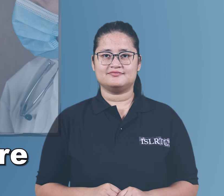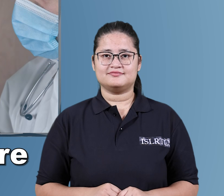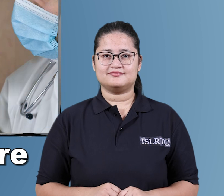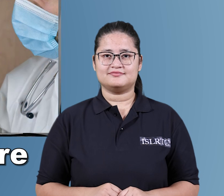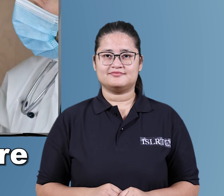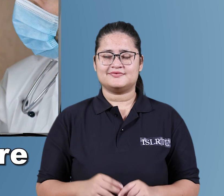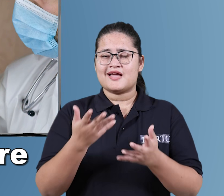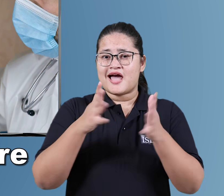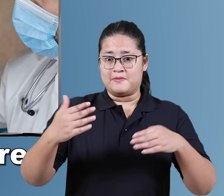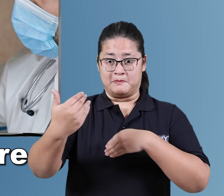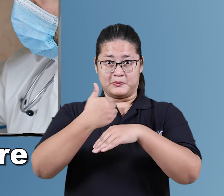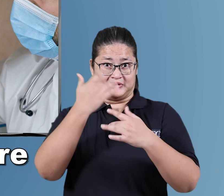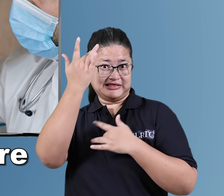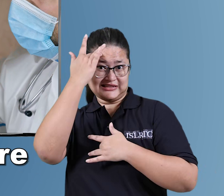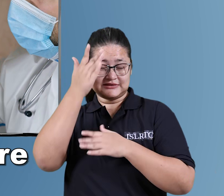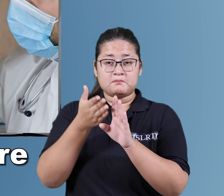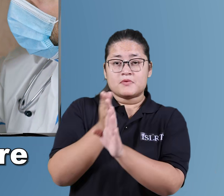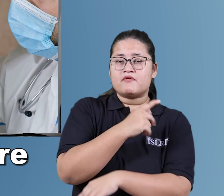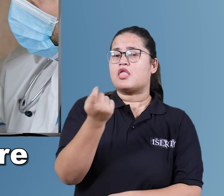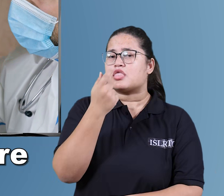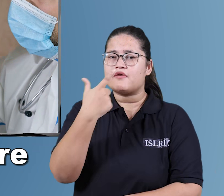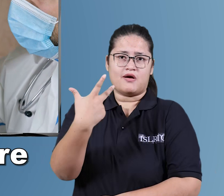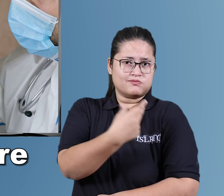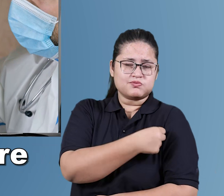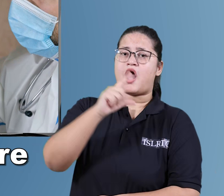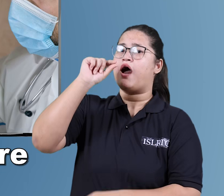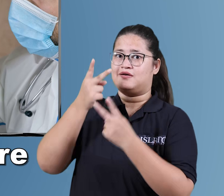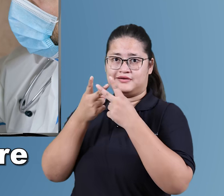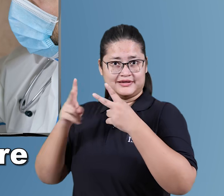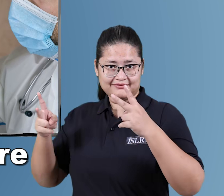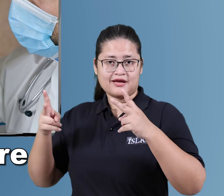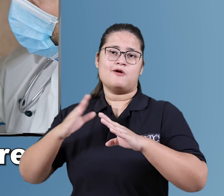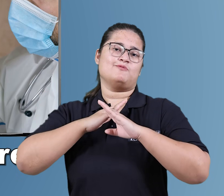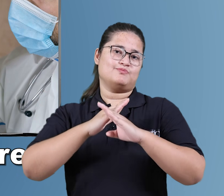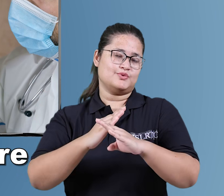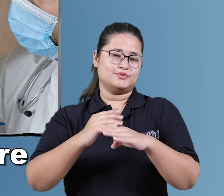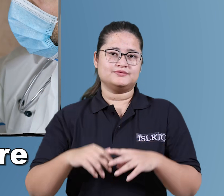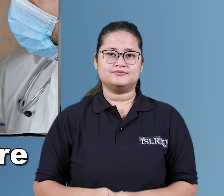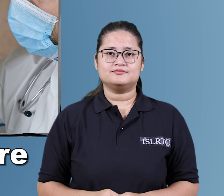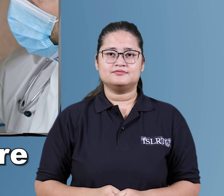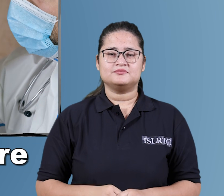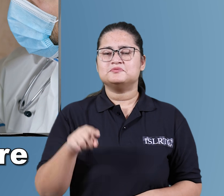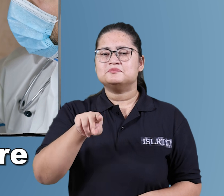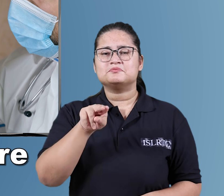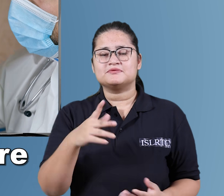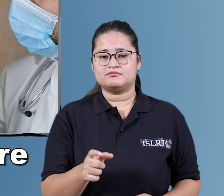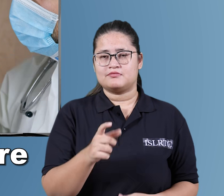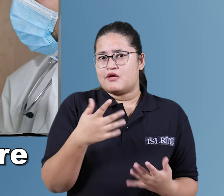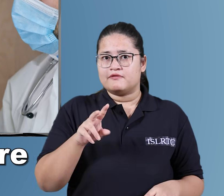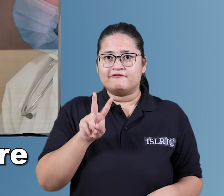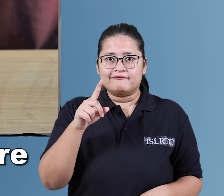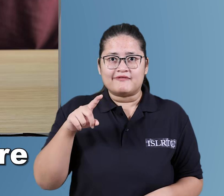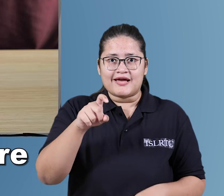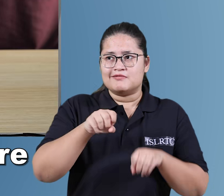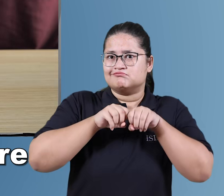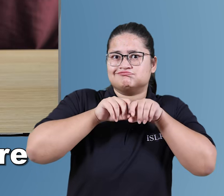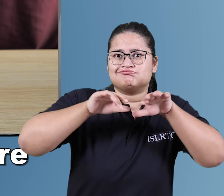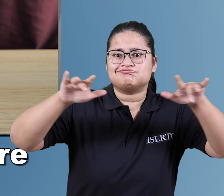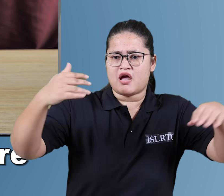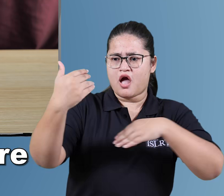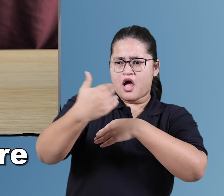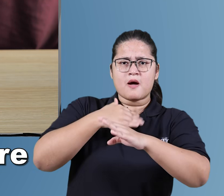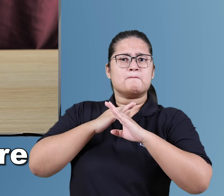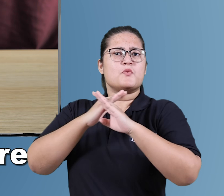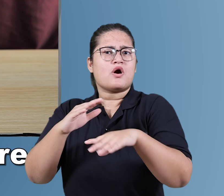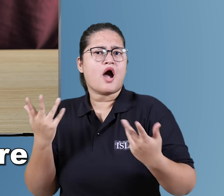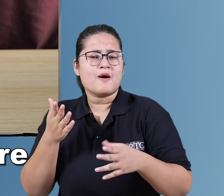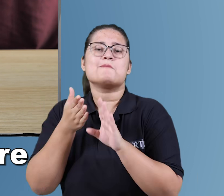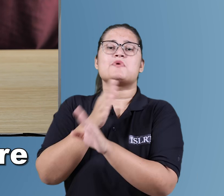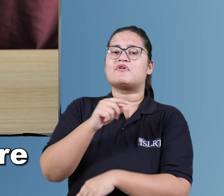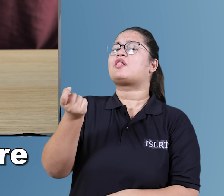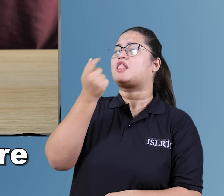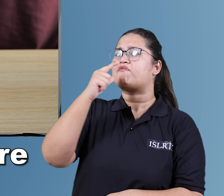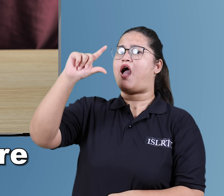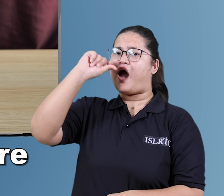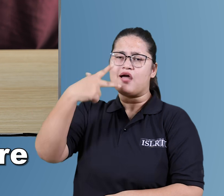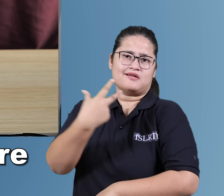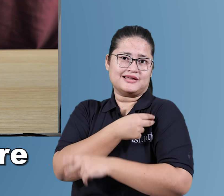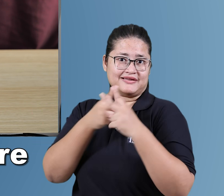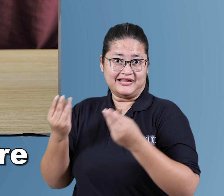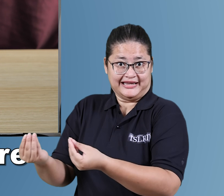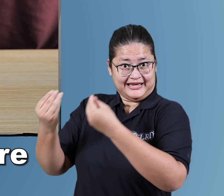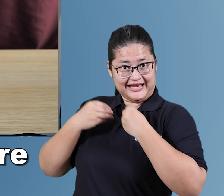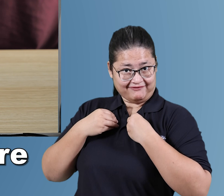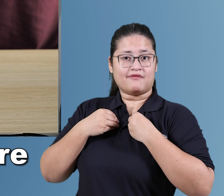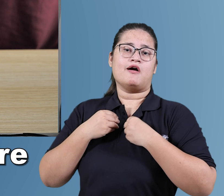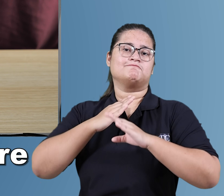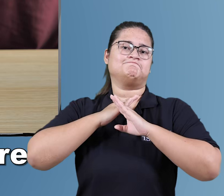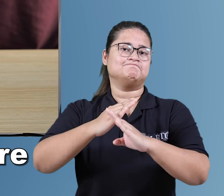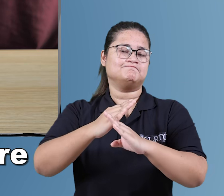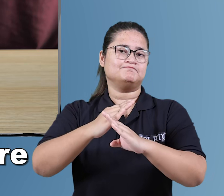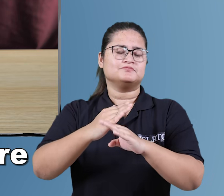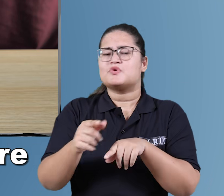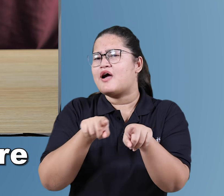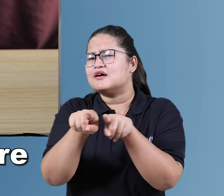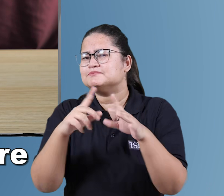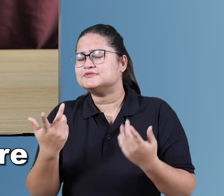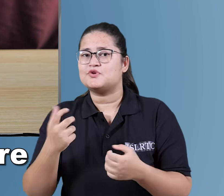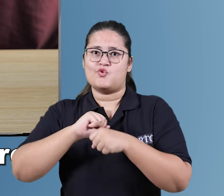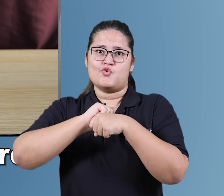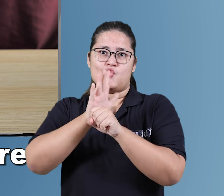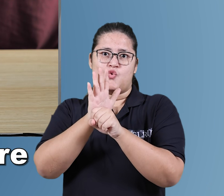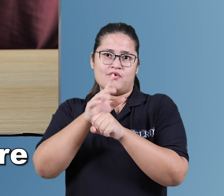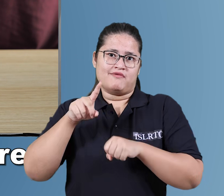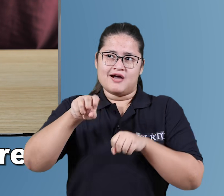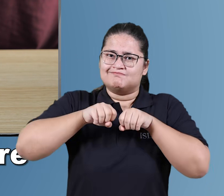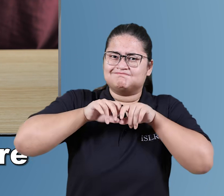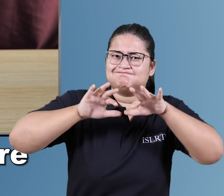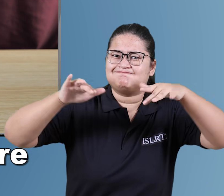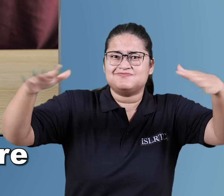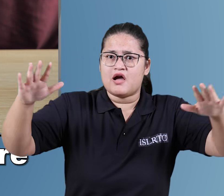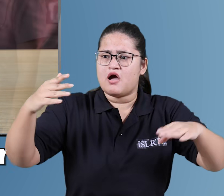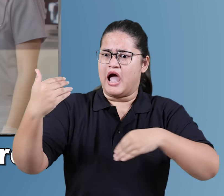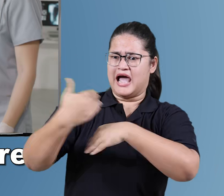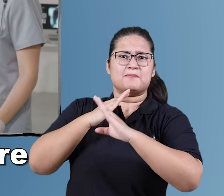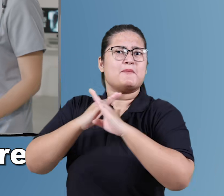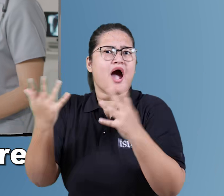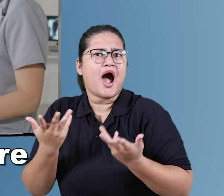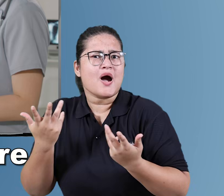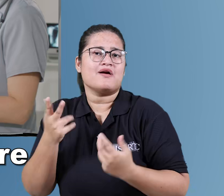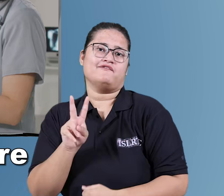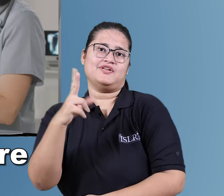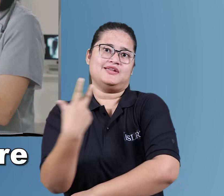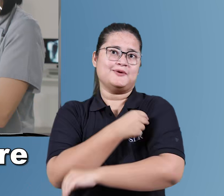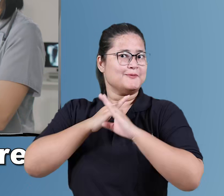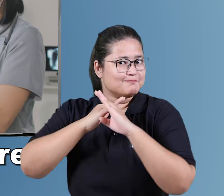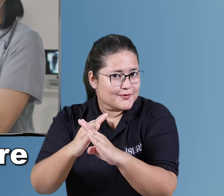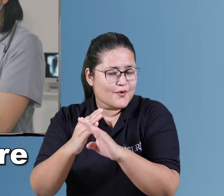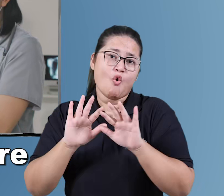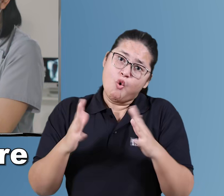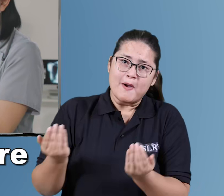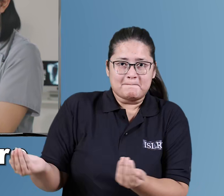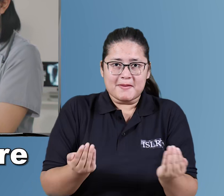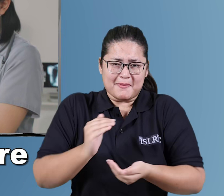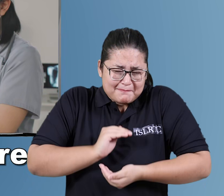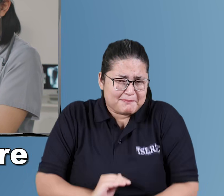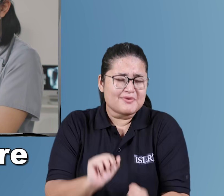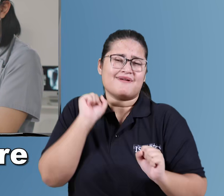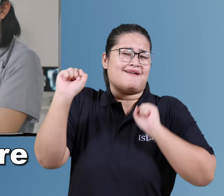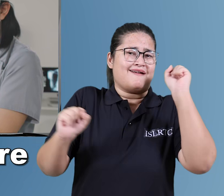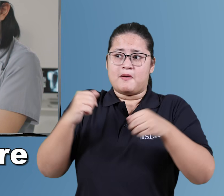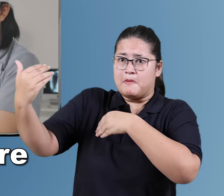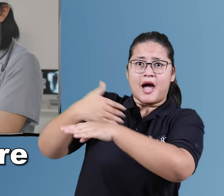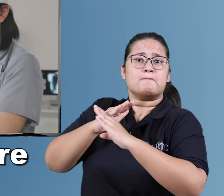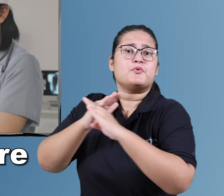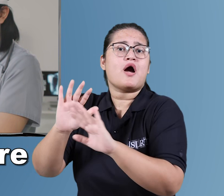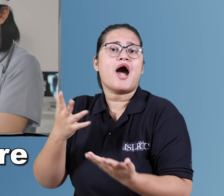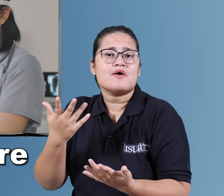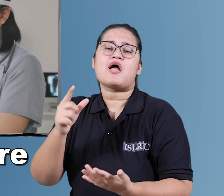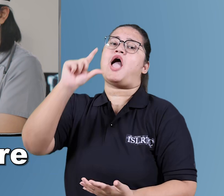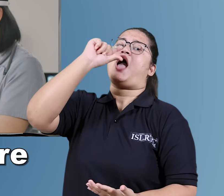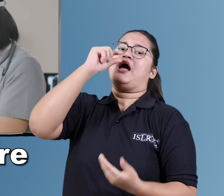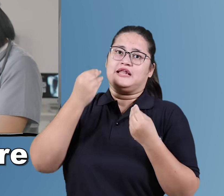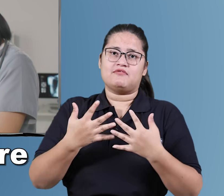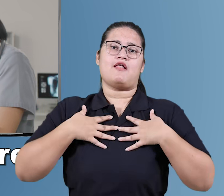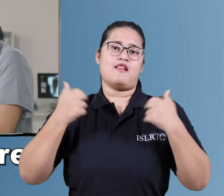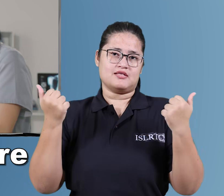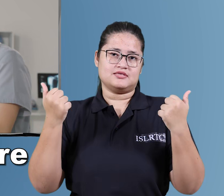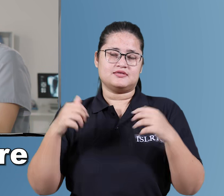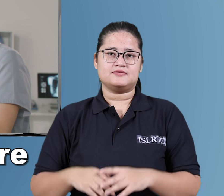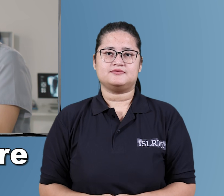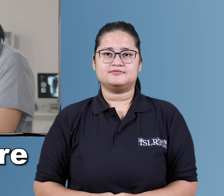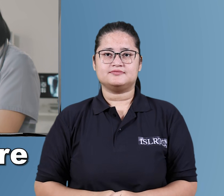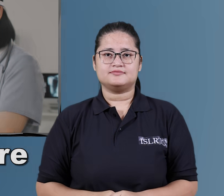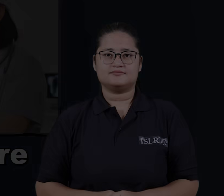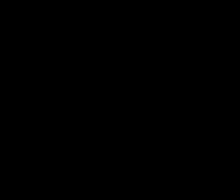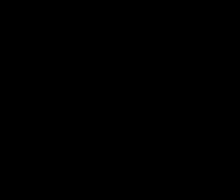Preventive care Preventive care involves taking proactive measures to avert diseases and health issues before they manifest. during the COVID 19 pandemic, people received vaccinations to protect themselves from the virus. Or infants are given polio drops to prevent the onset of polio.